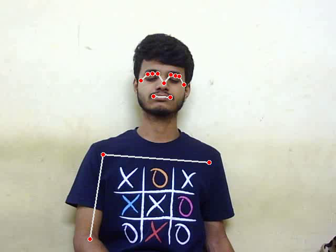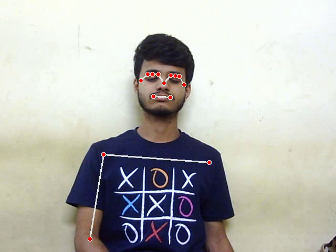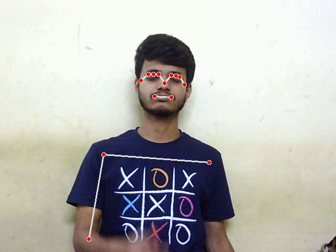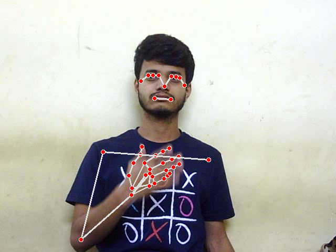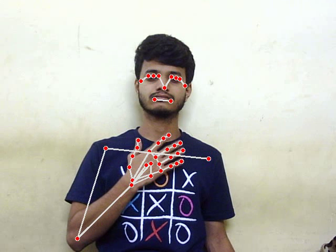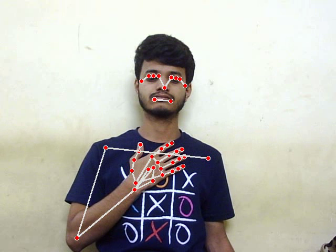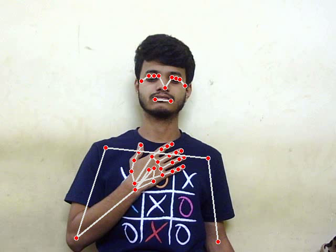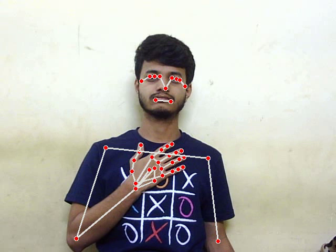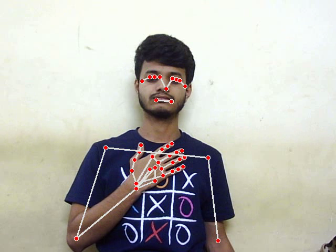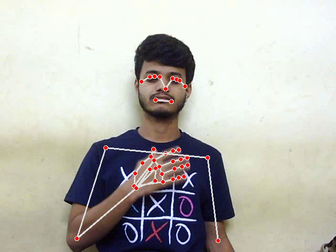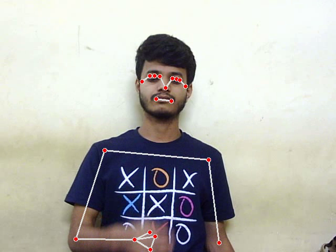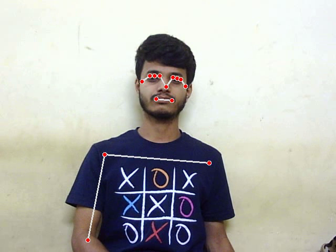my